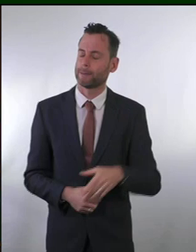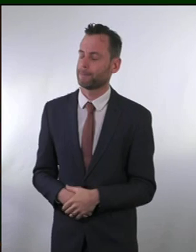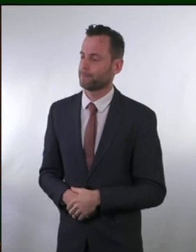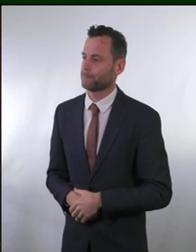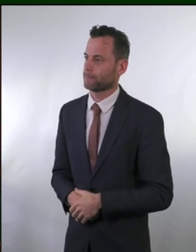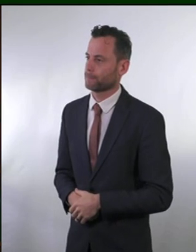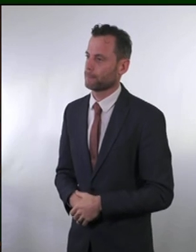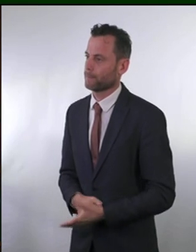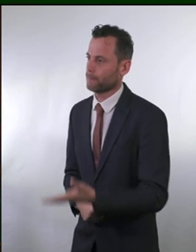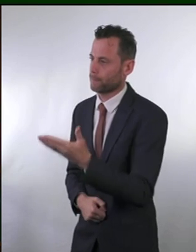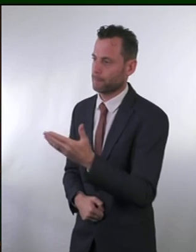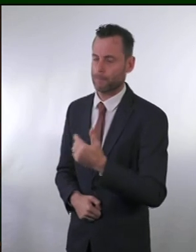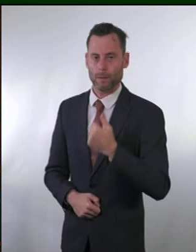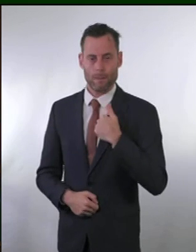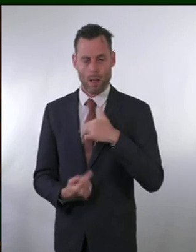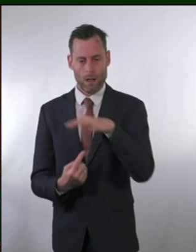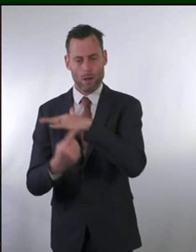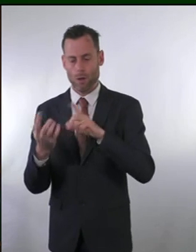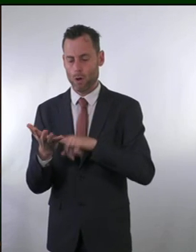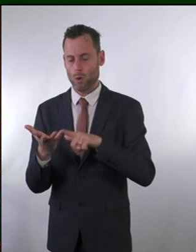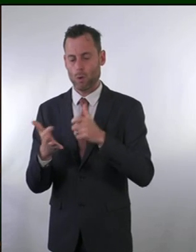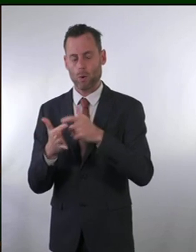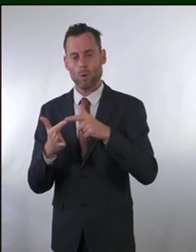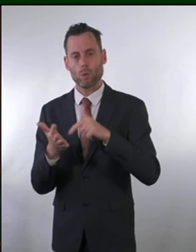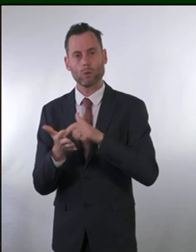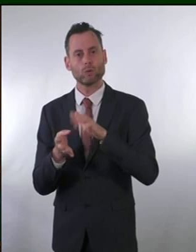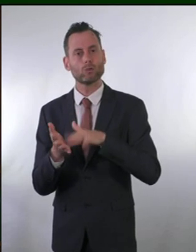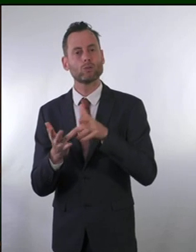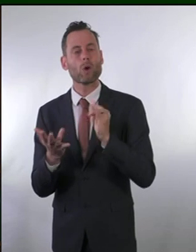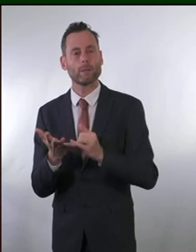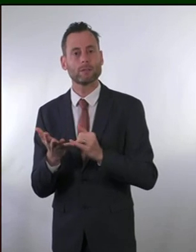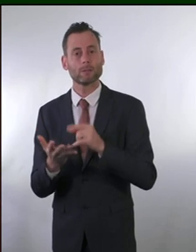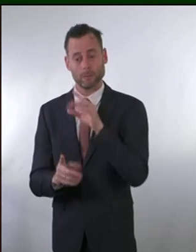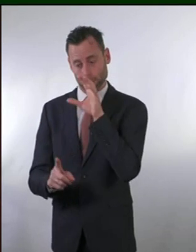my constituent, Luke Thomas, has recently been diagnosed with terminal cancer.